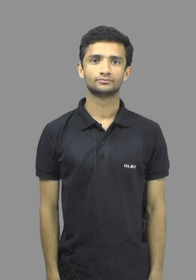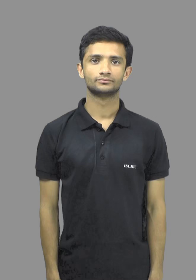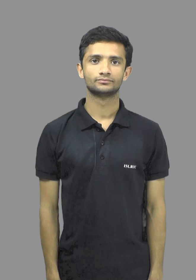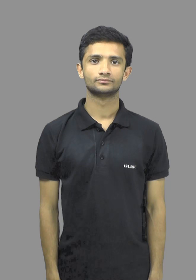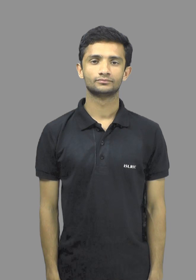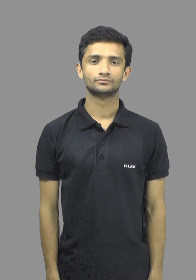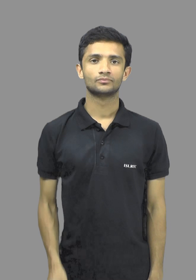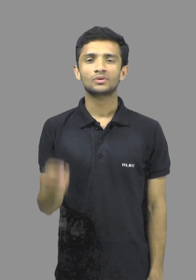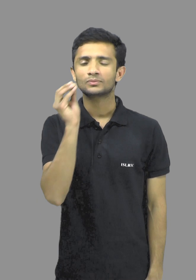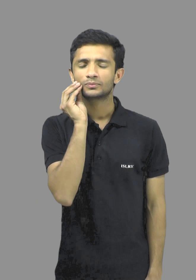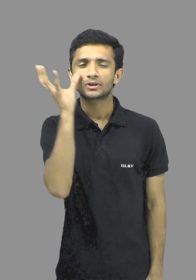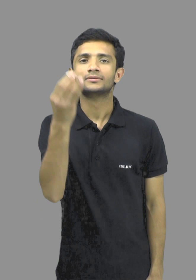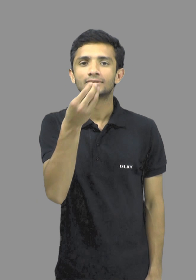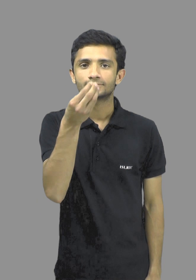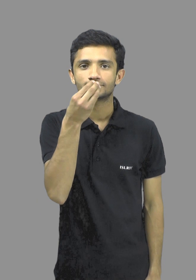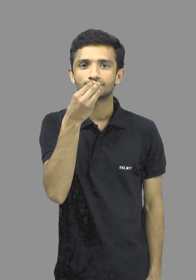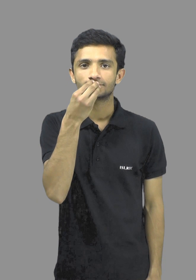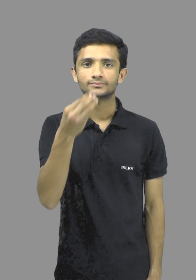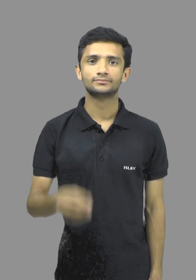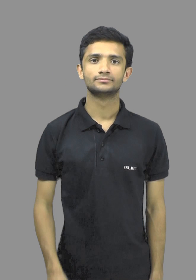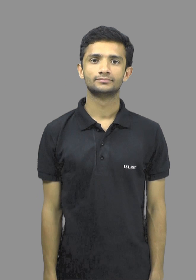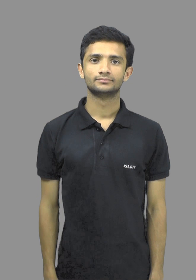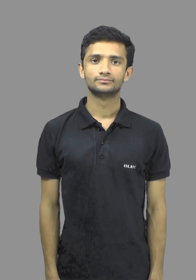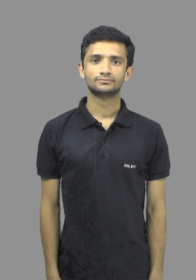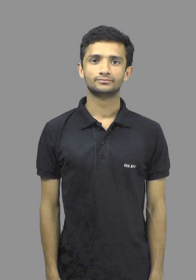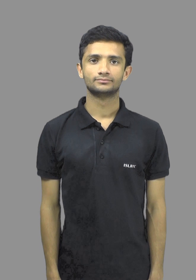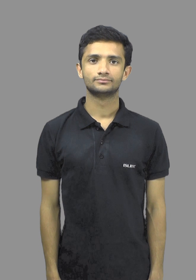Breakfast